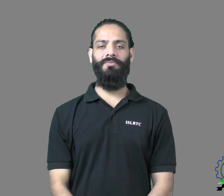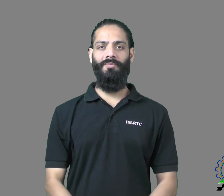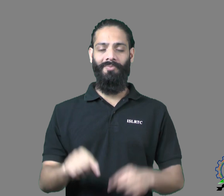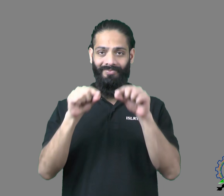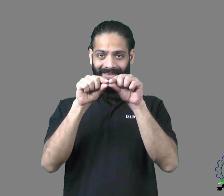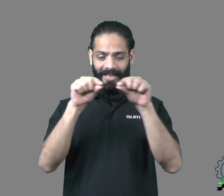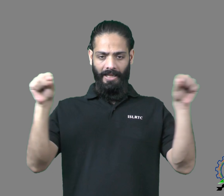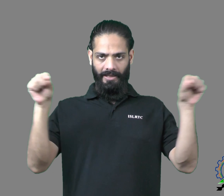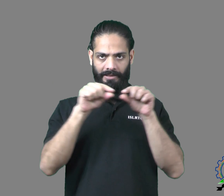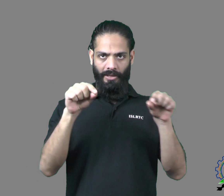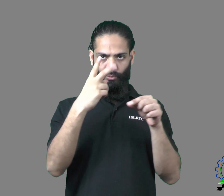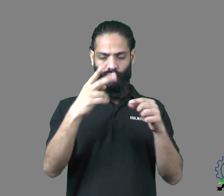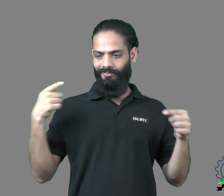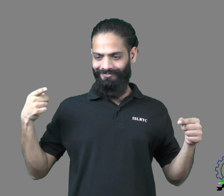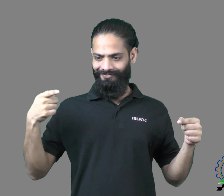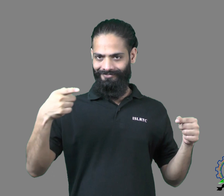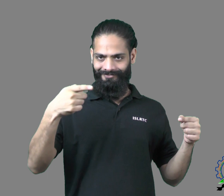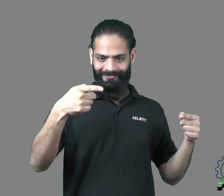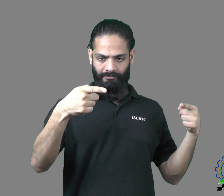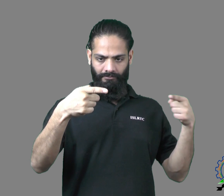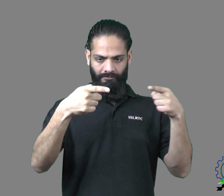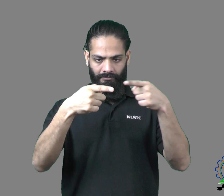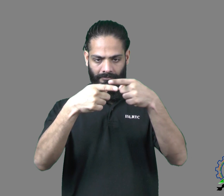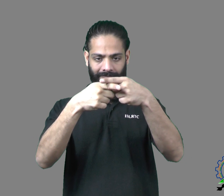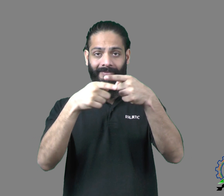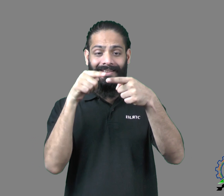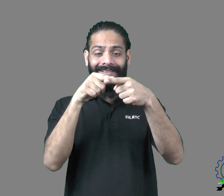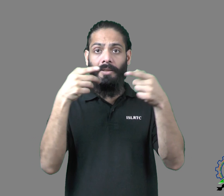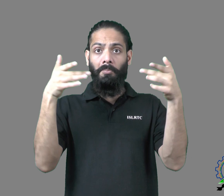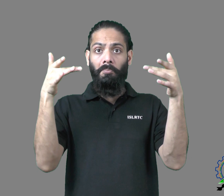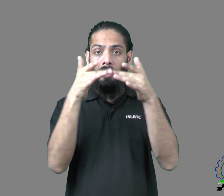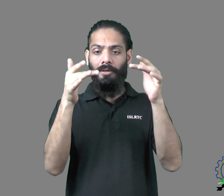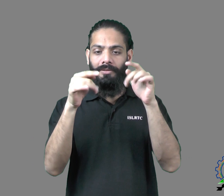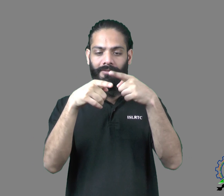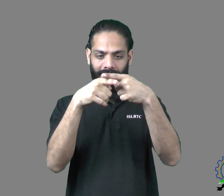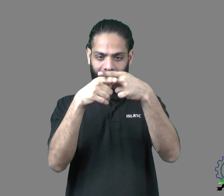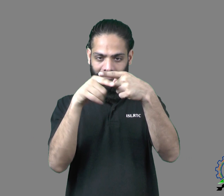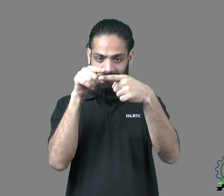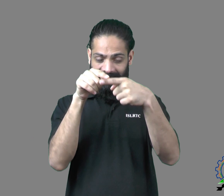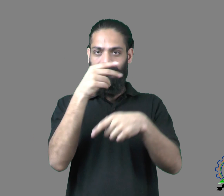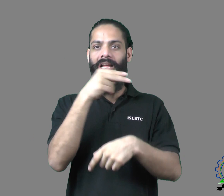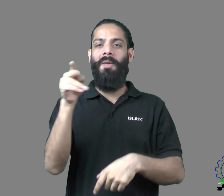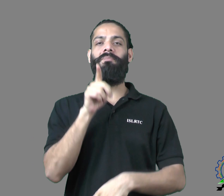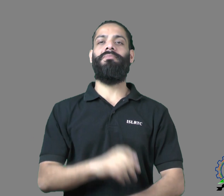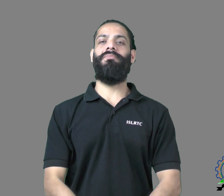Point of Intersection